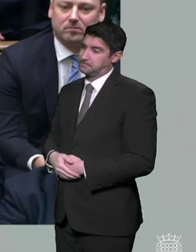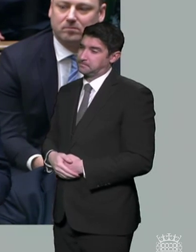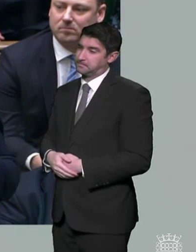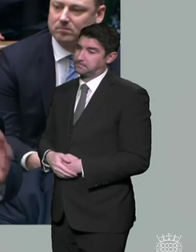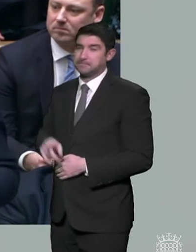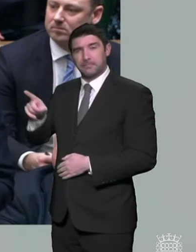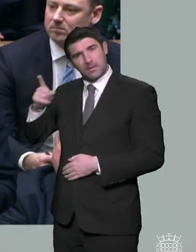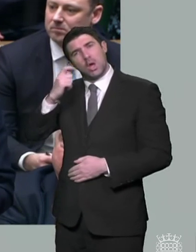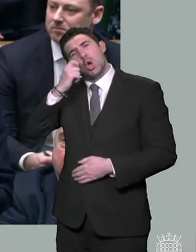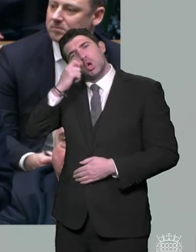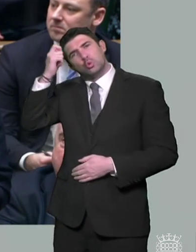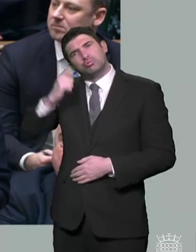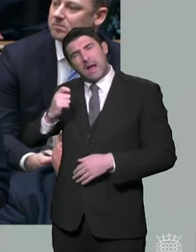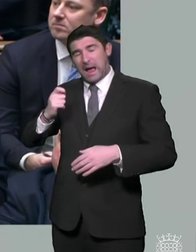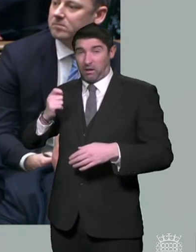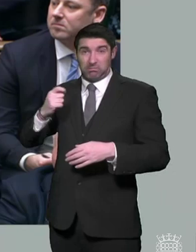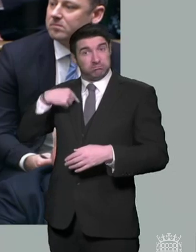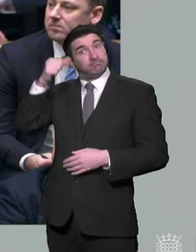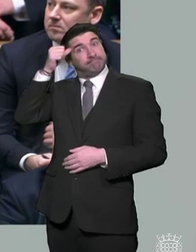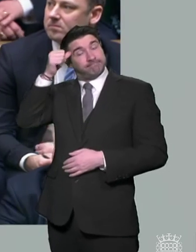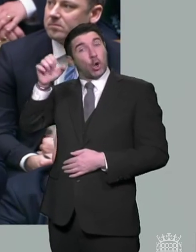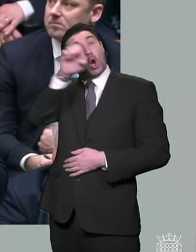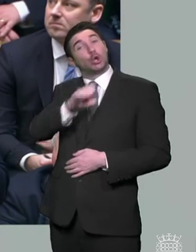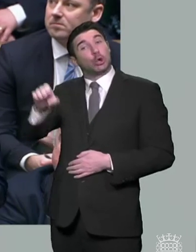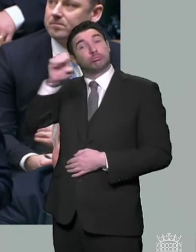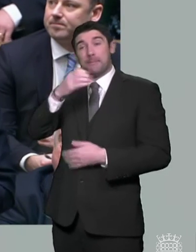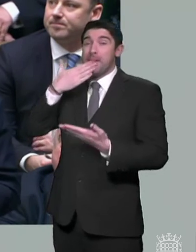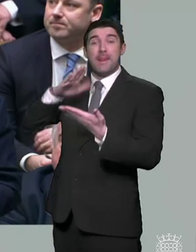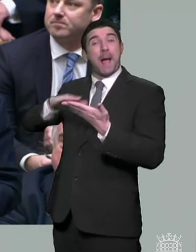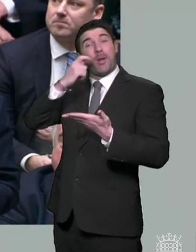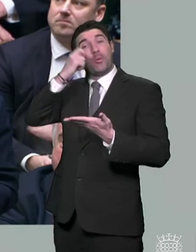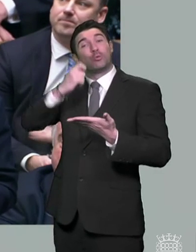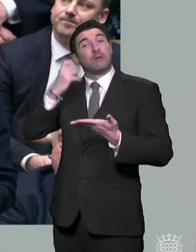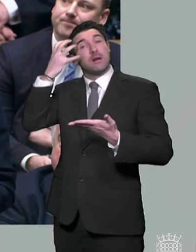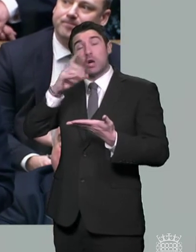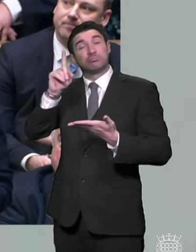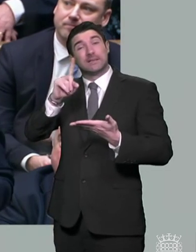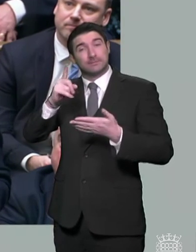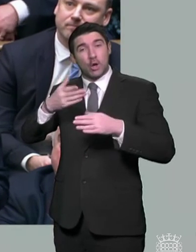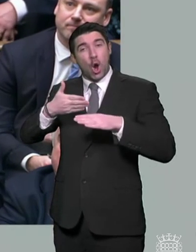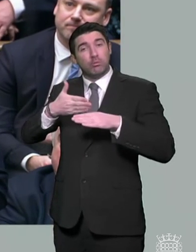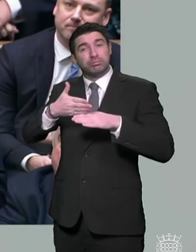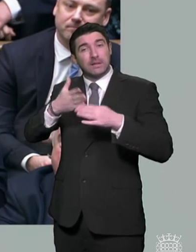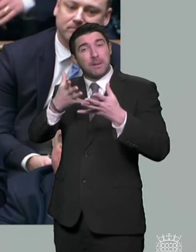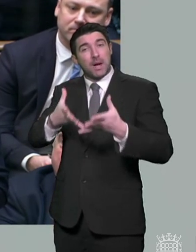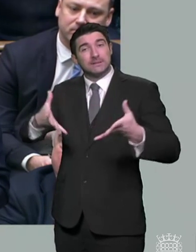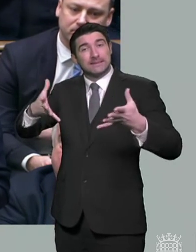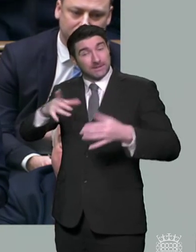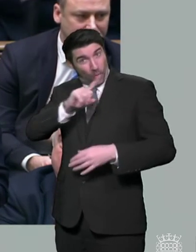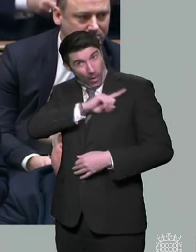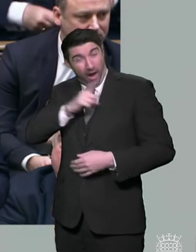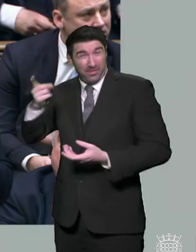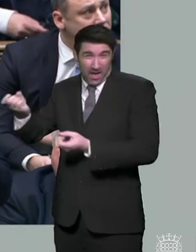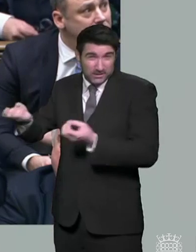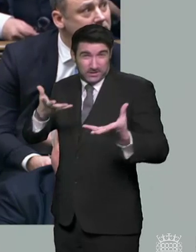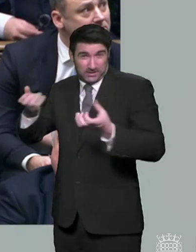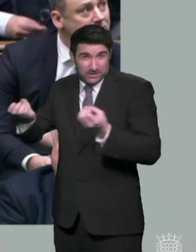We therefore need to make sure that there is food security and also security of global food supply.